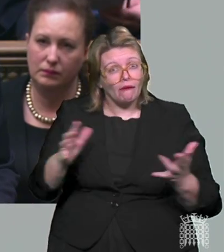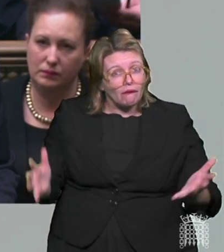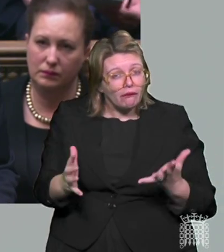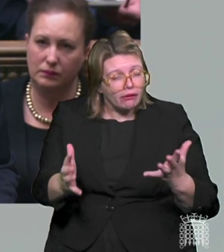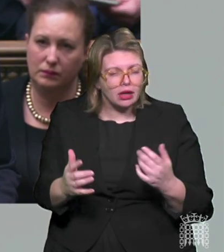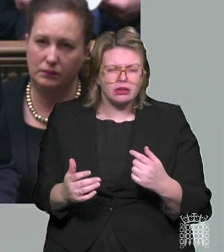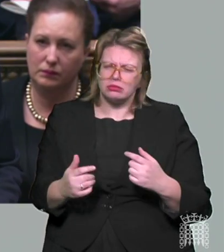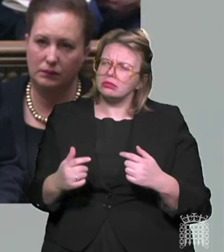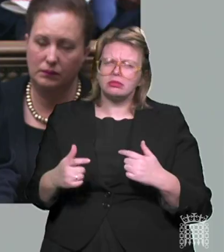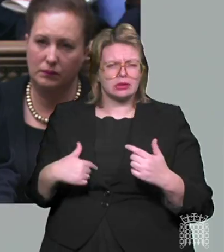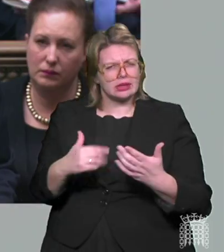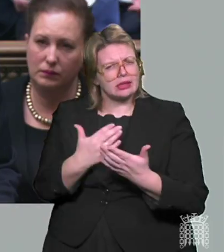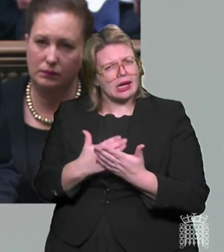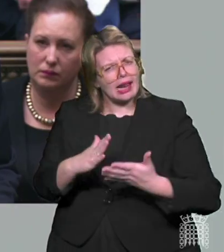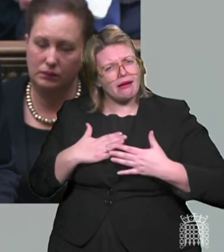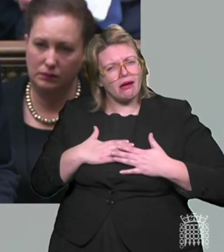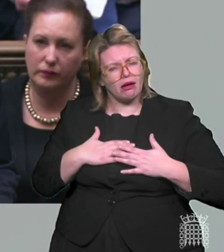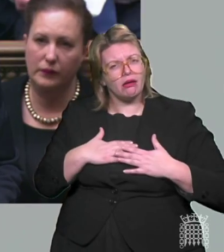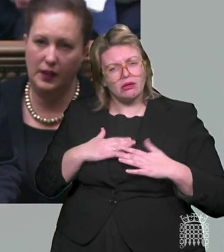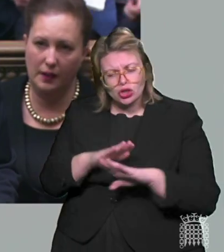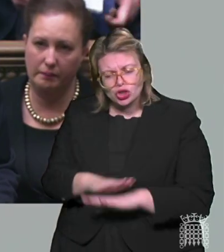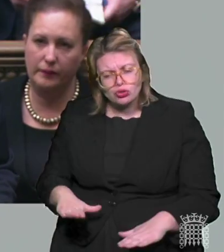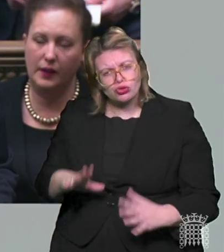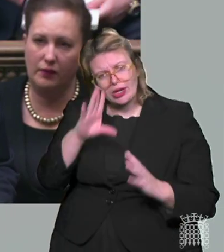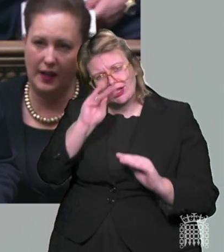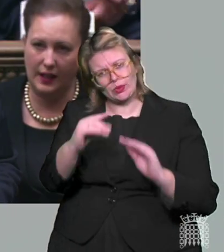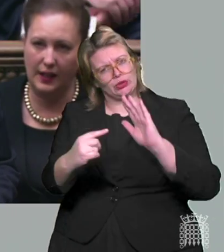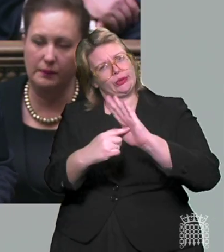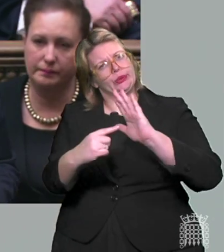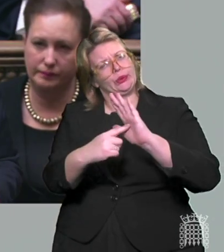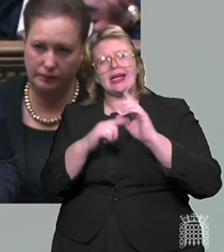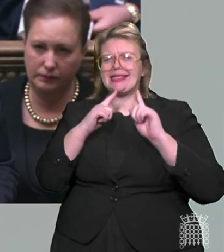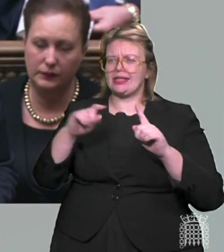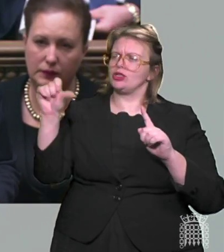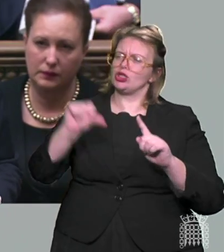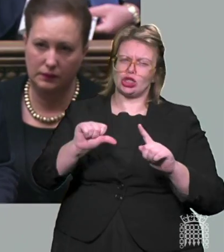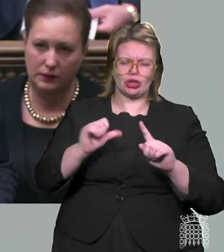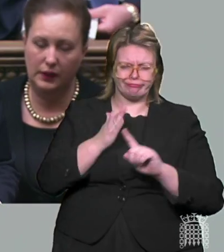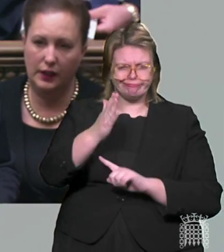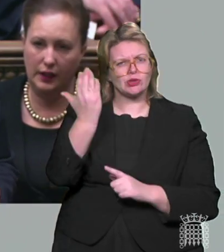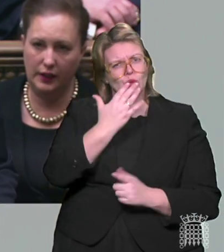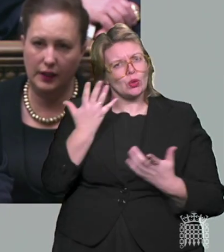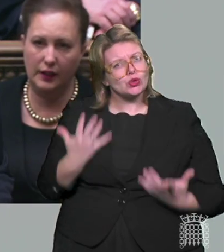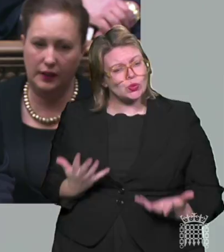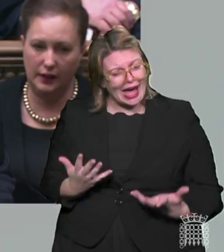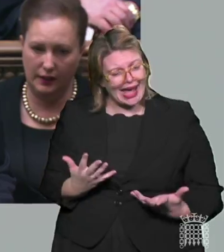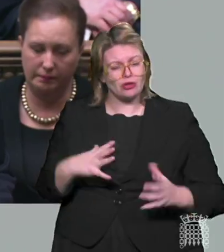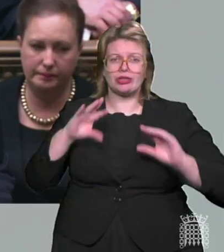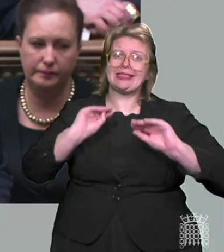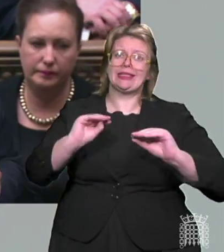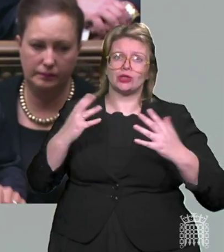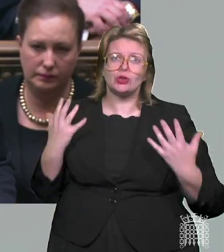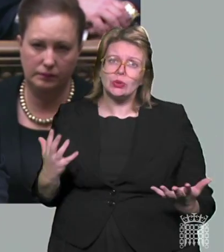I am clear that our children’s education is precious, and they deserve to be in school today being taught.